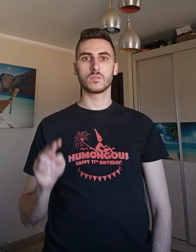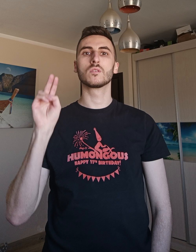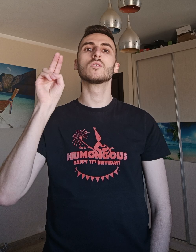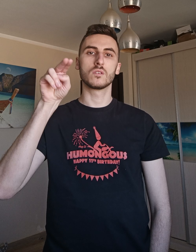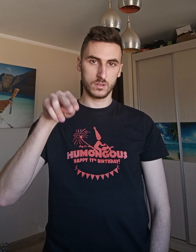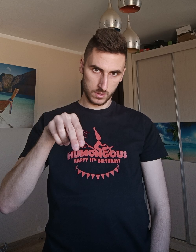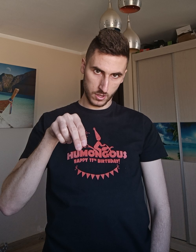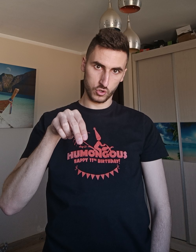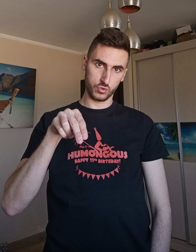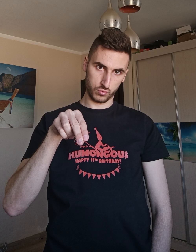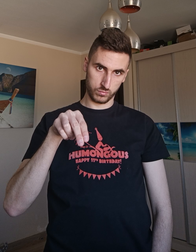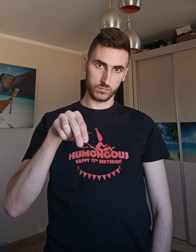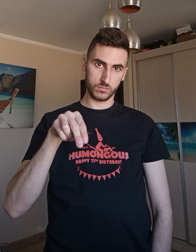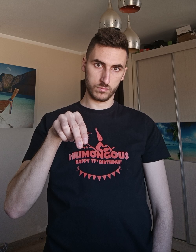יש